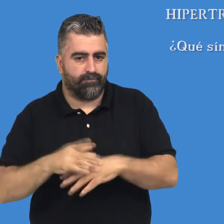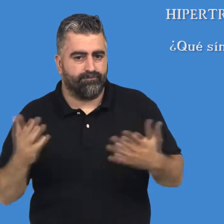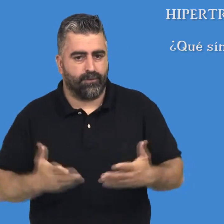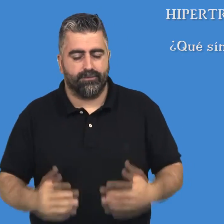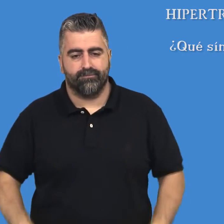urgente